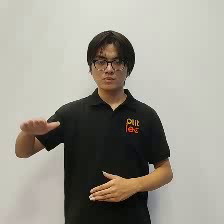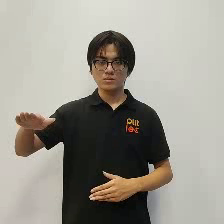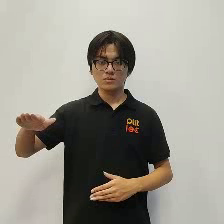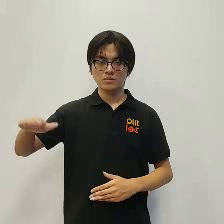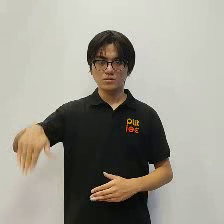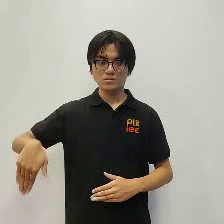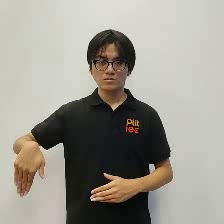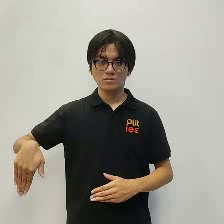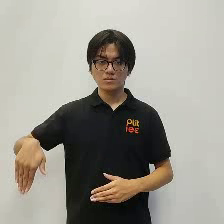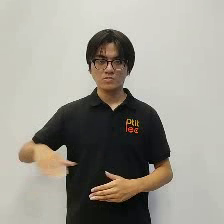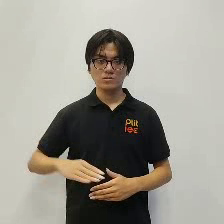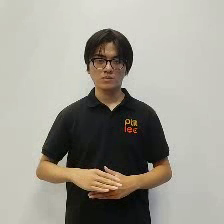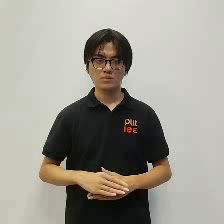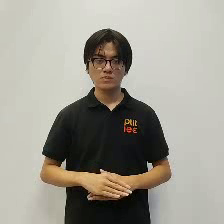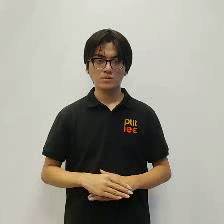Phía sau